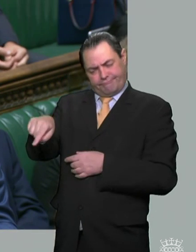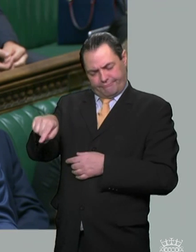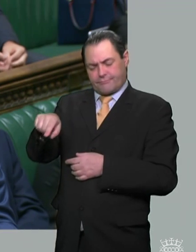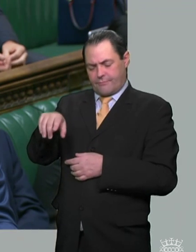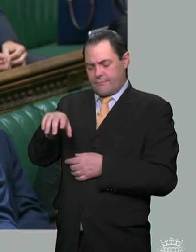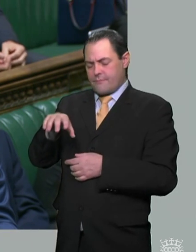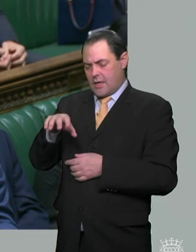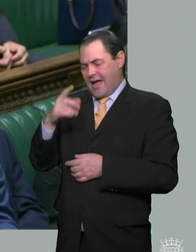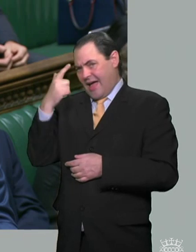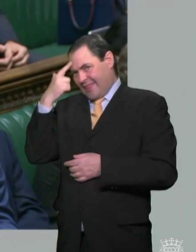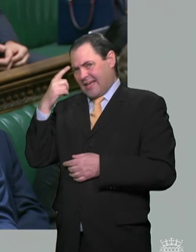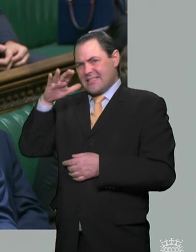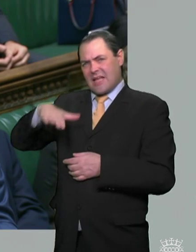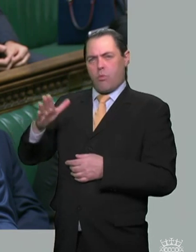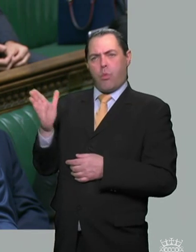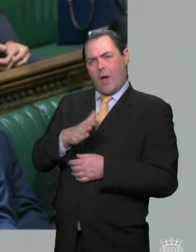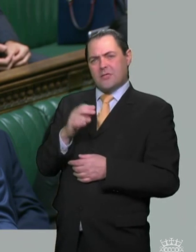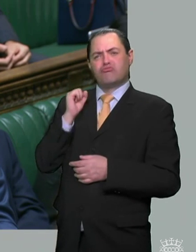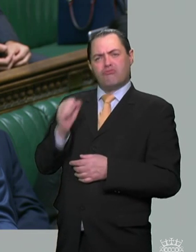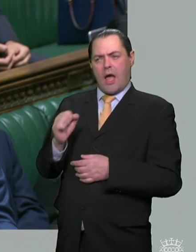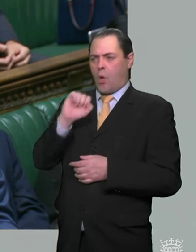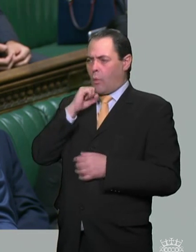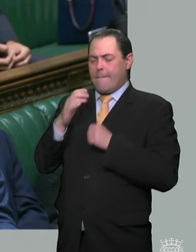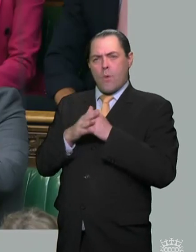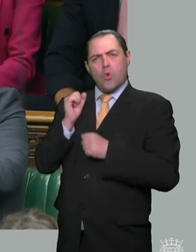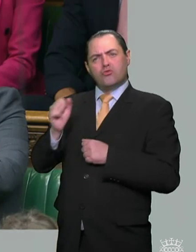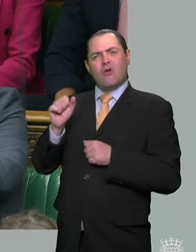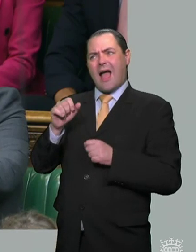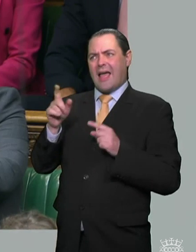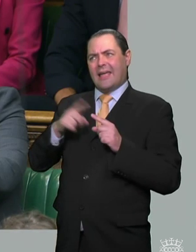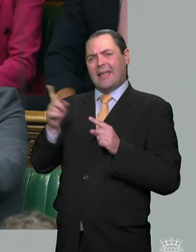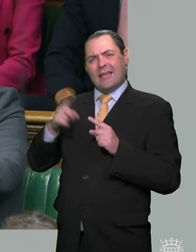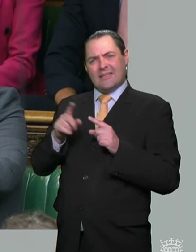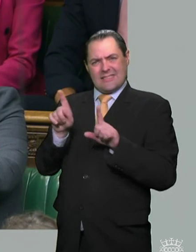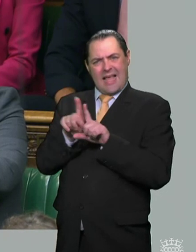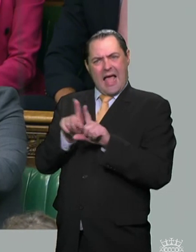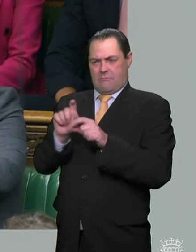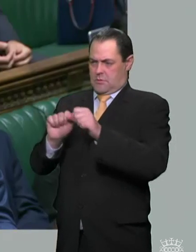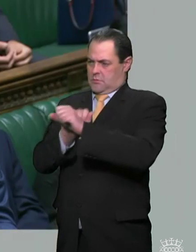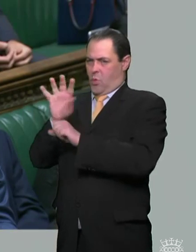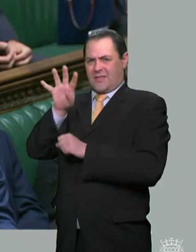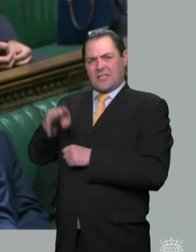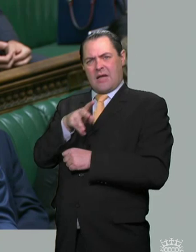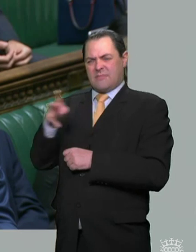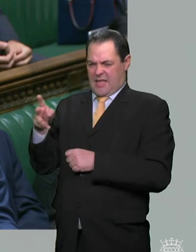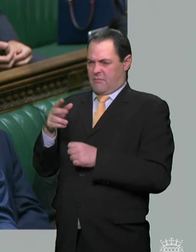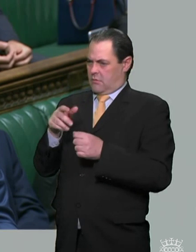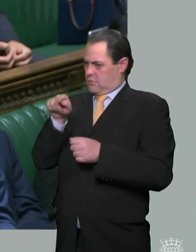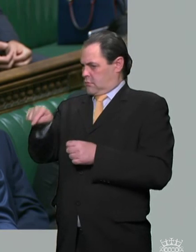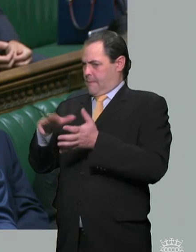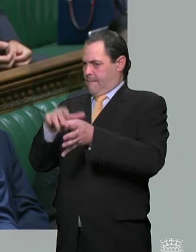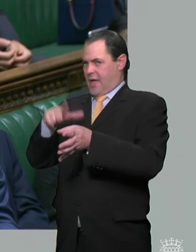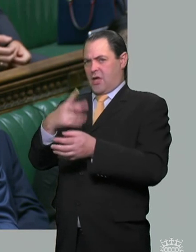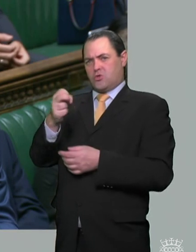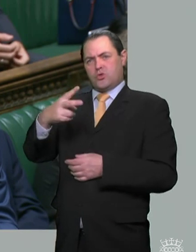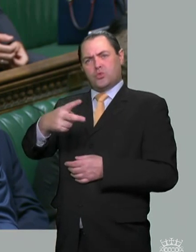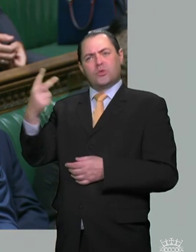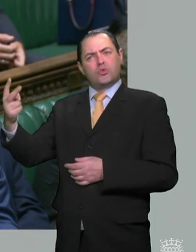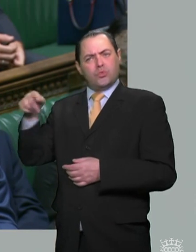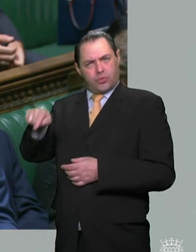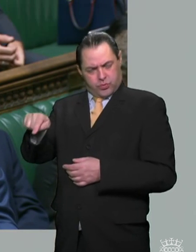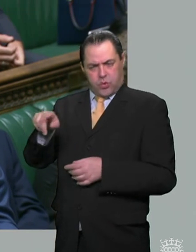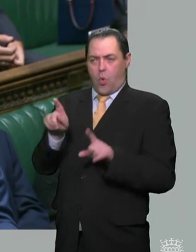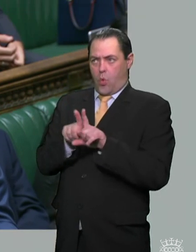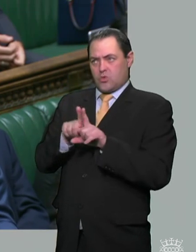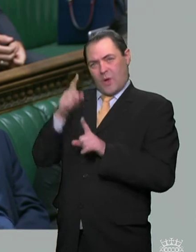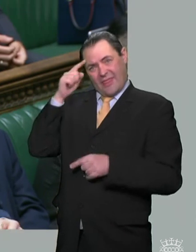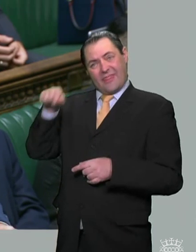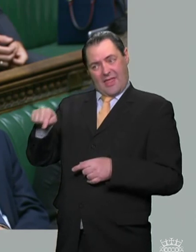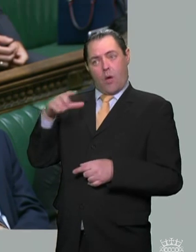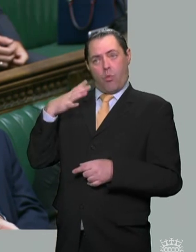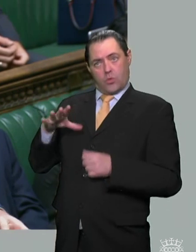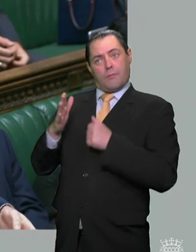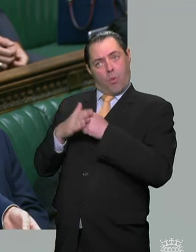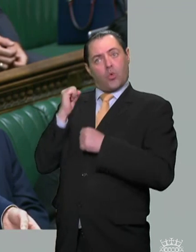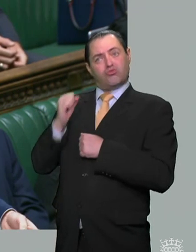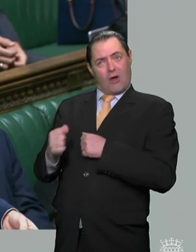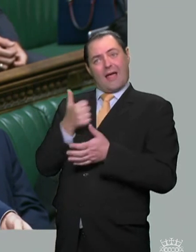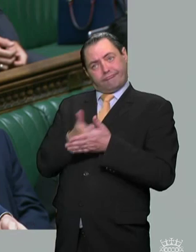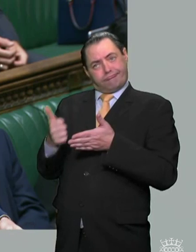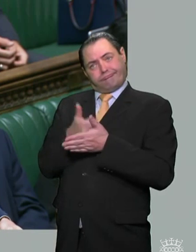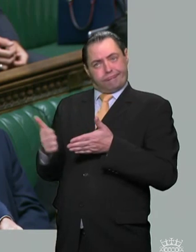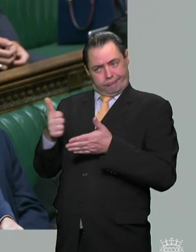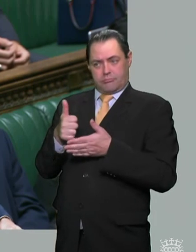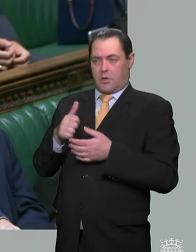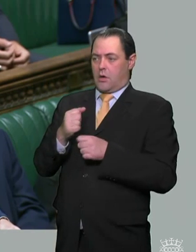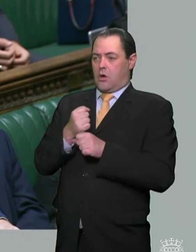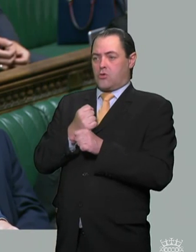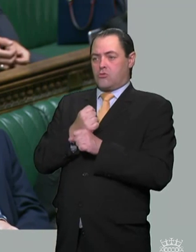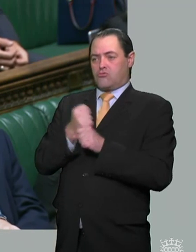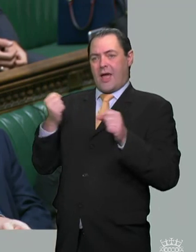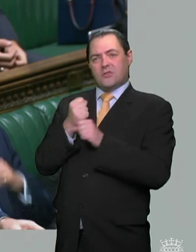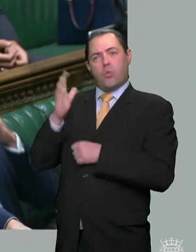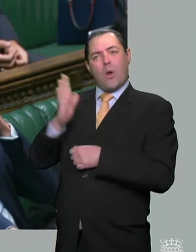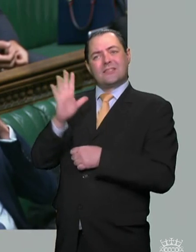I also understand that South Western Railway intends to increase service levels to their pre-covid timetable by May 2022, and it has ambitions for an increase in the train service frequency on the Great Western Railway route.